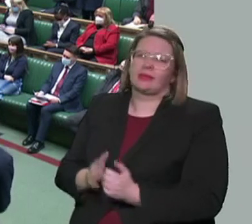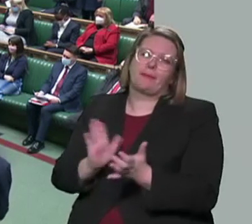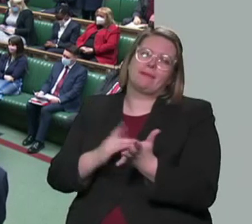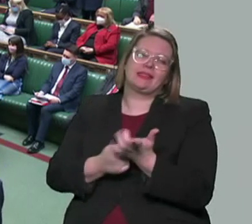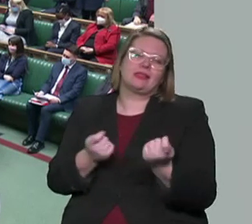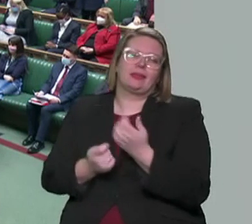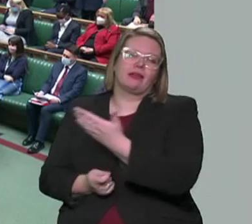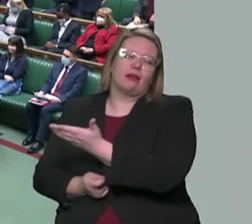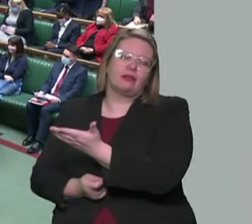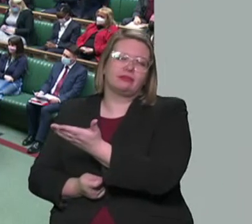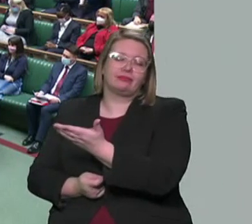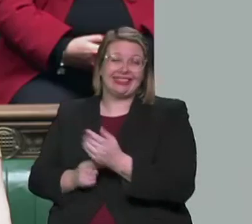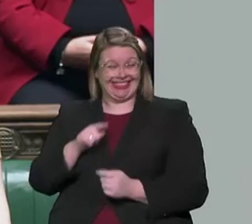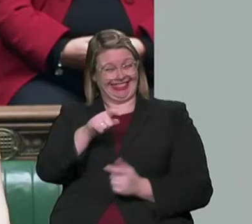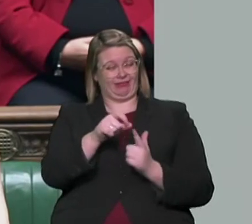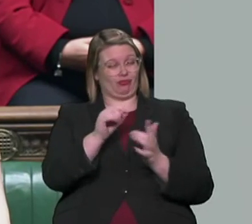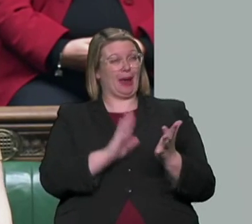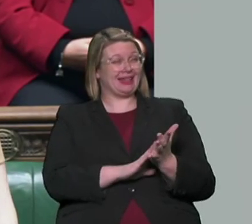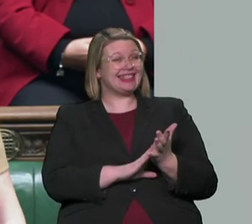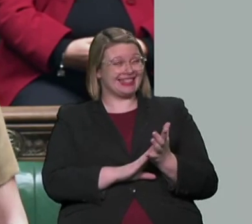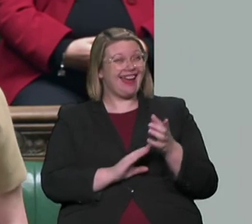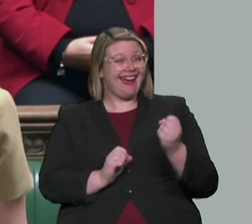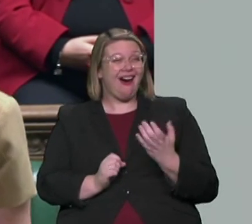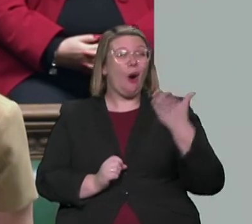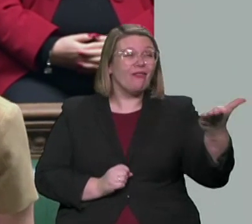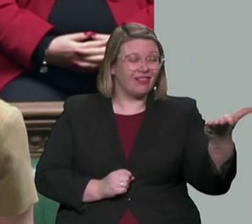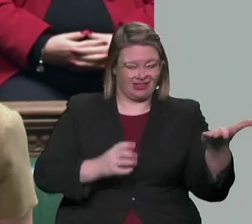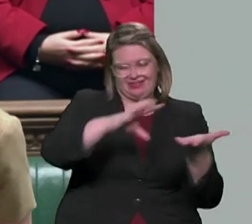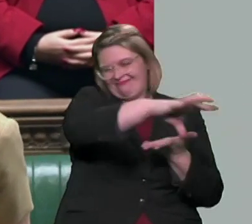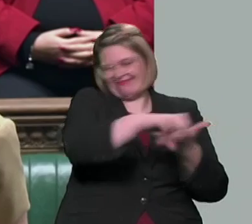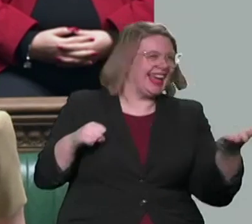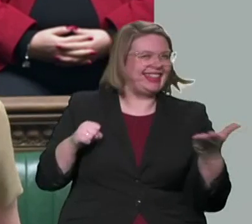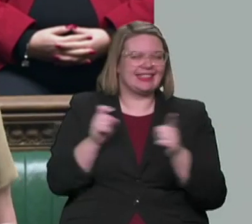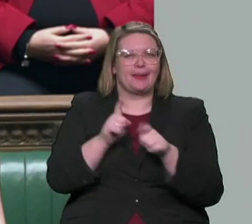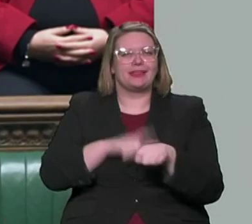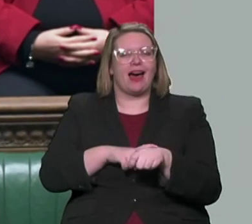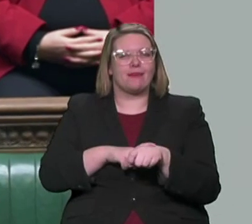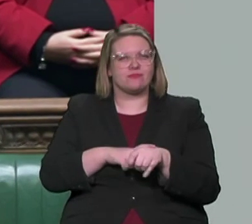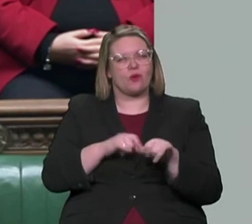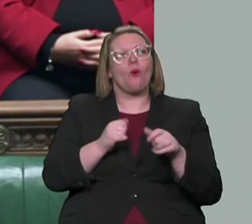The Prime Minister always gives with one hand and takes away more with the other.